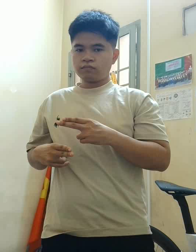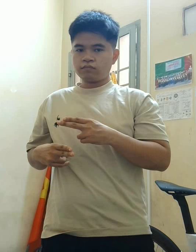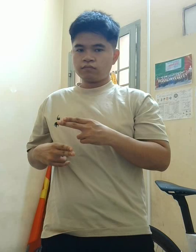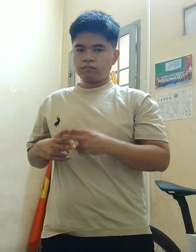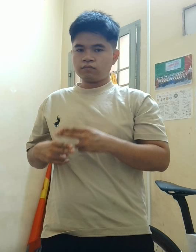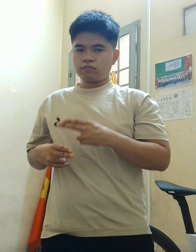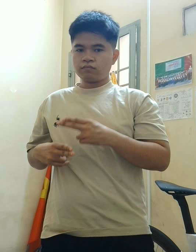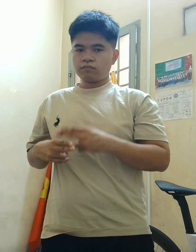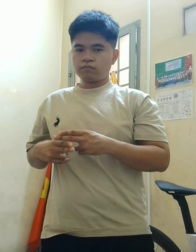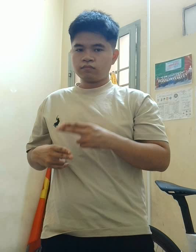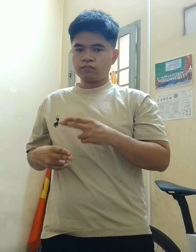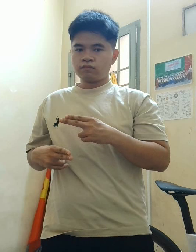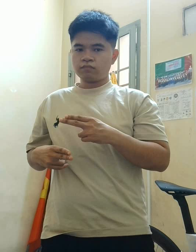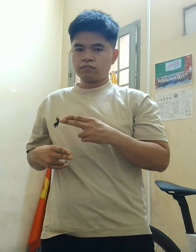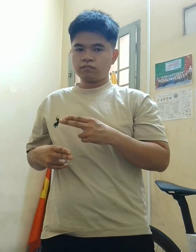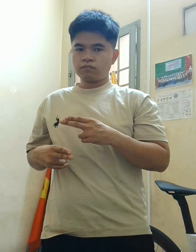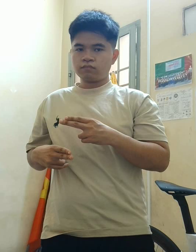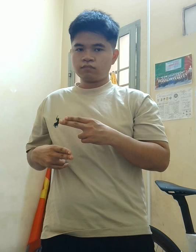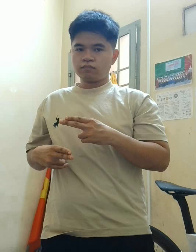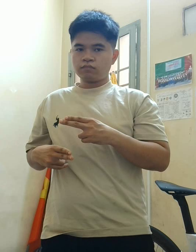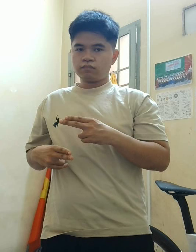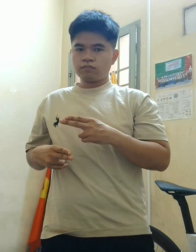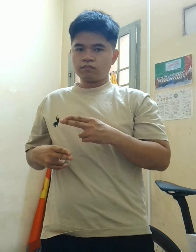ten